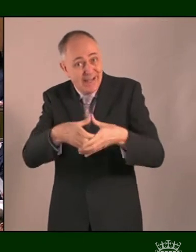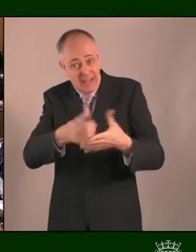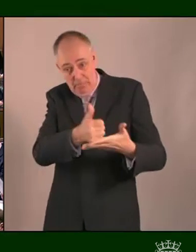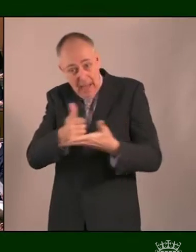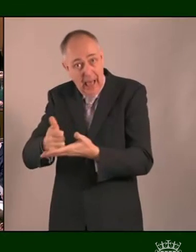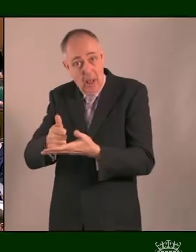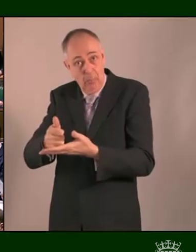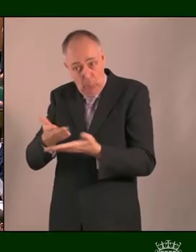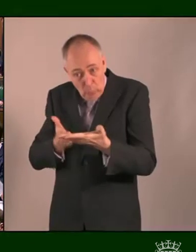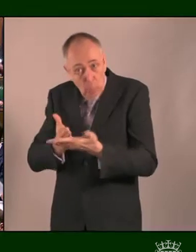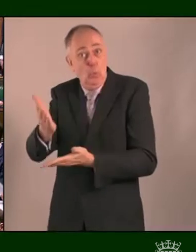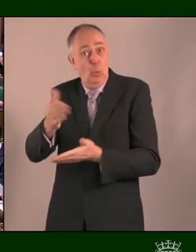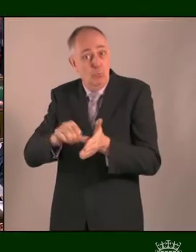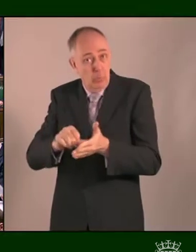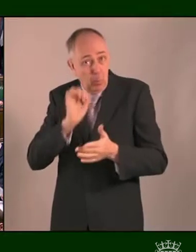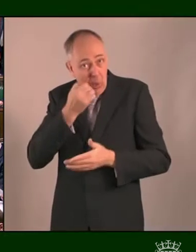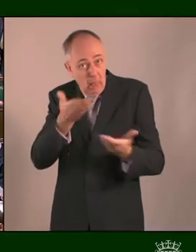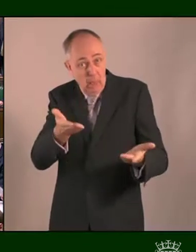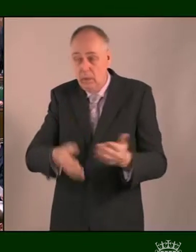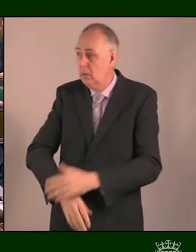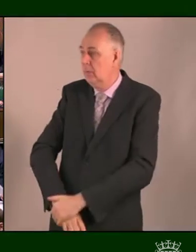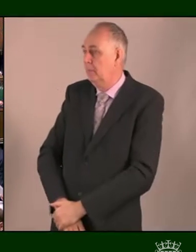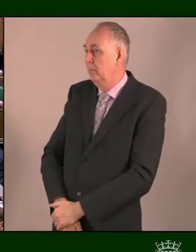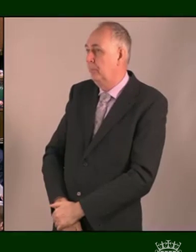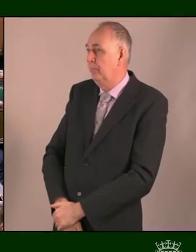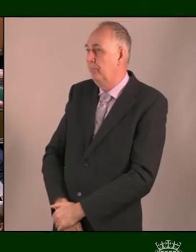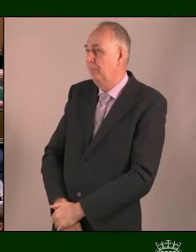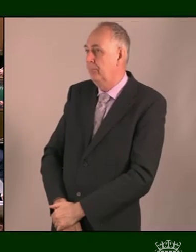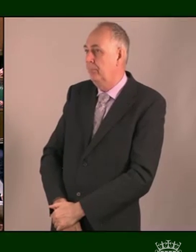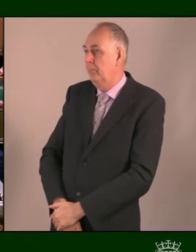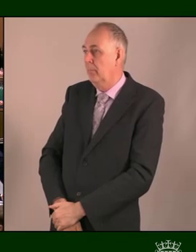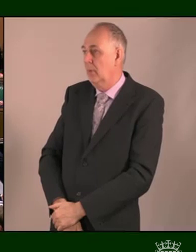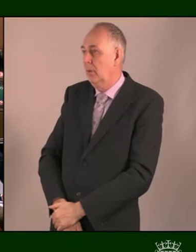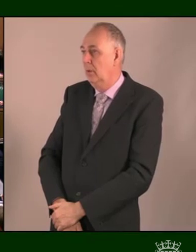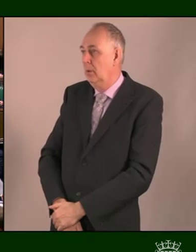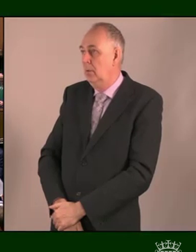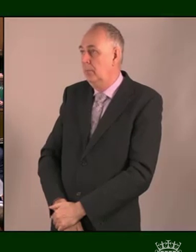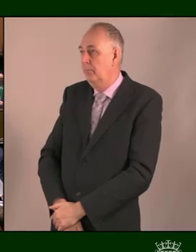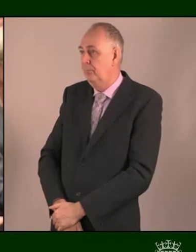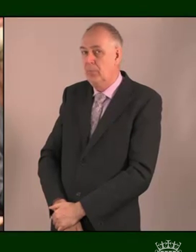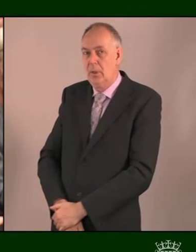My honourable Friend is entirely right.